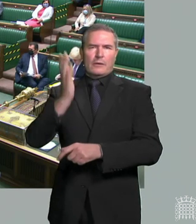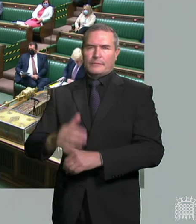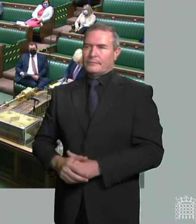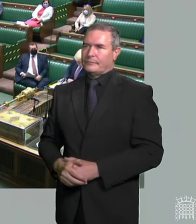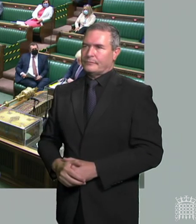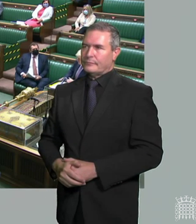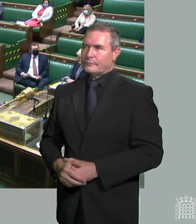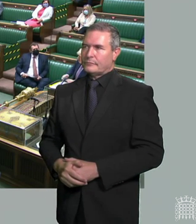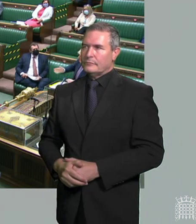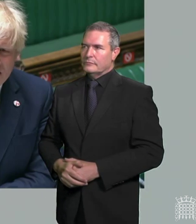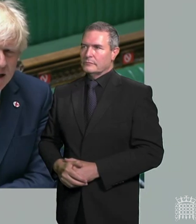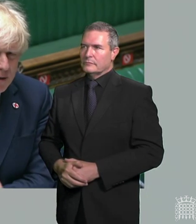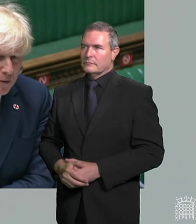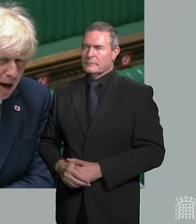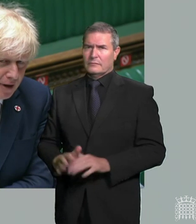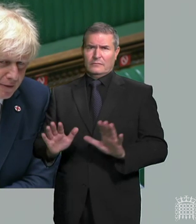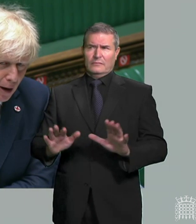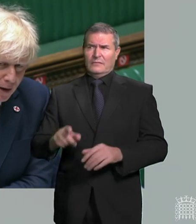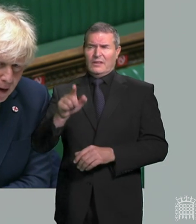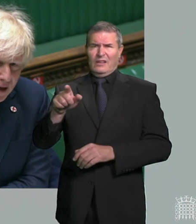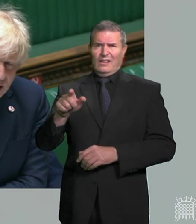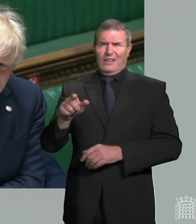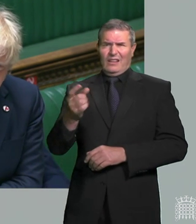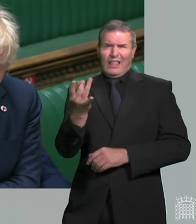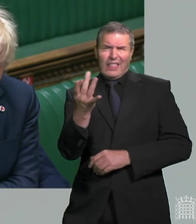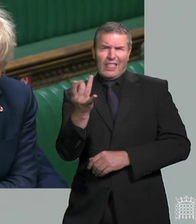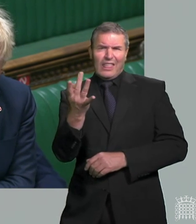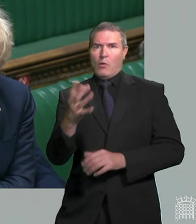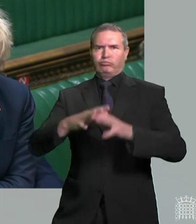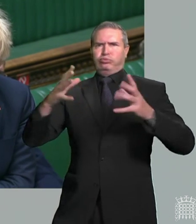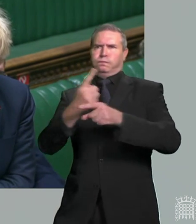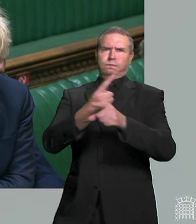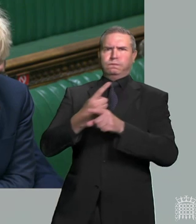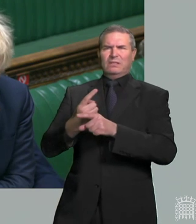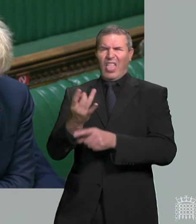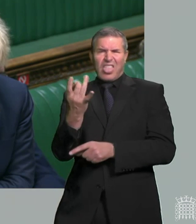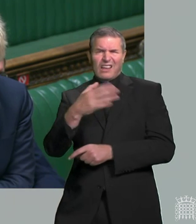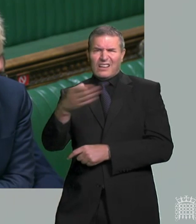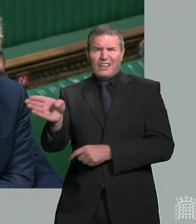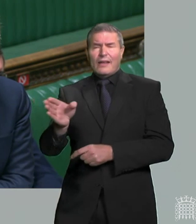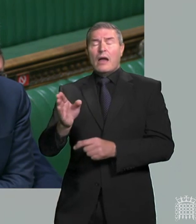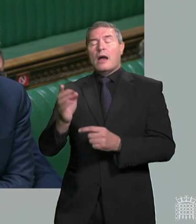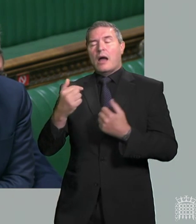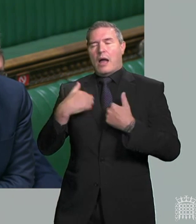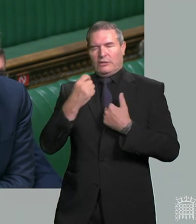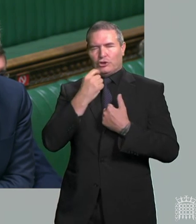The right honourable Member is making a bit of a mountain out of a molehill, if I may I respectfully suggest.